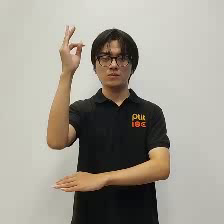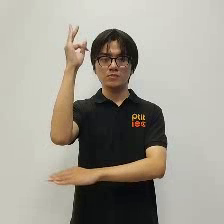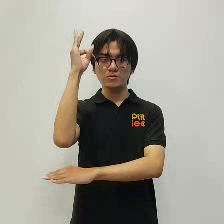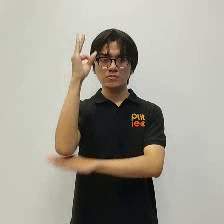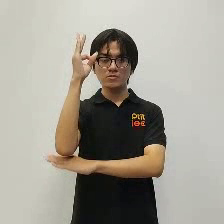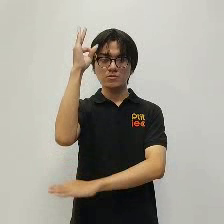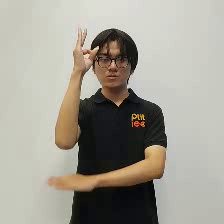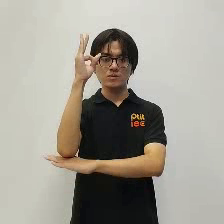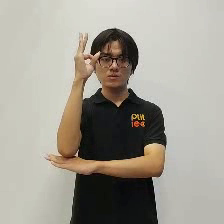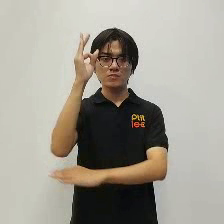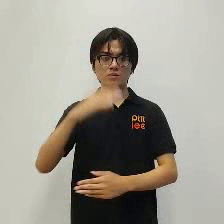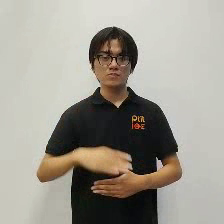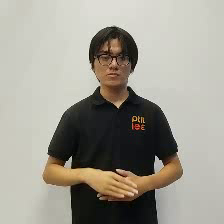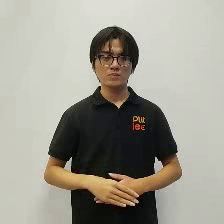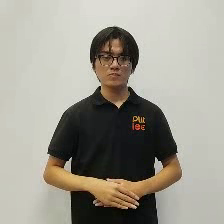Trưa